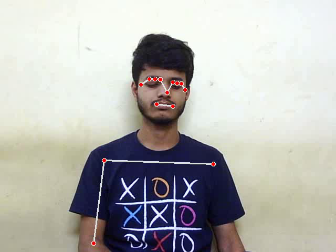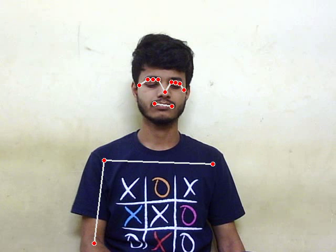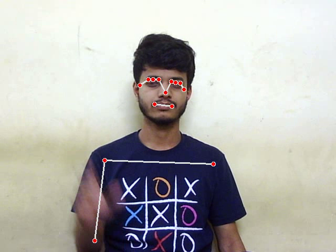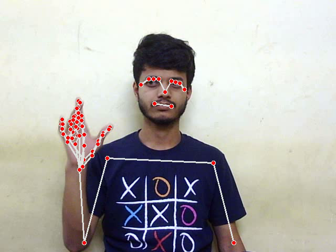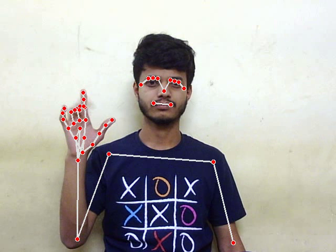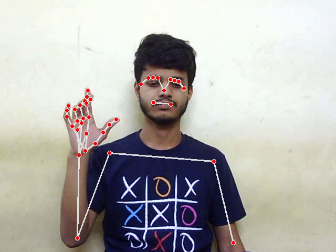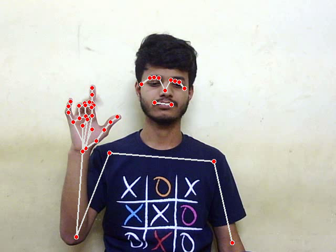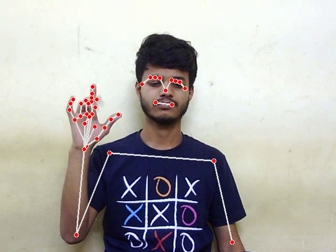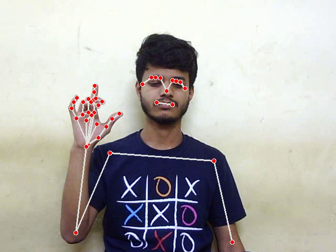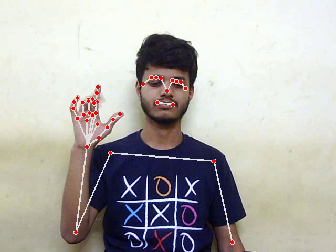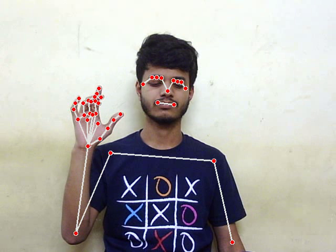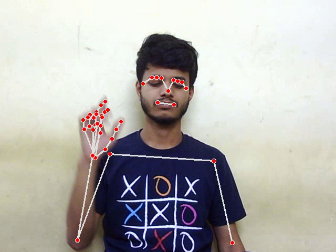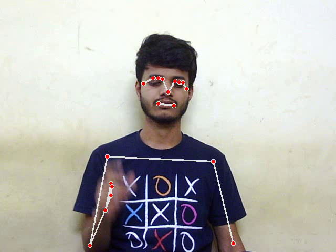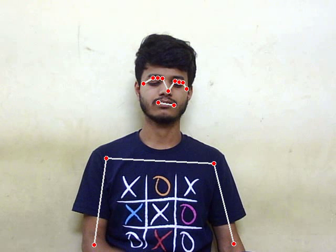why